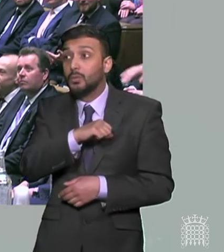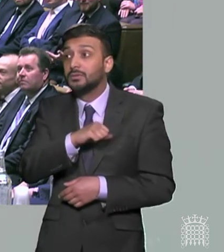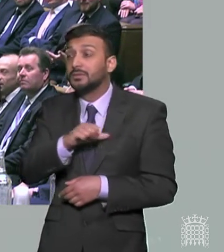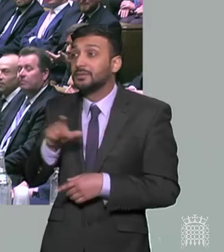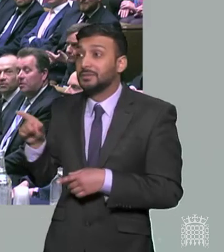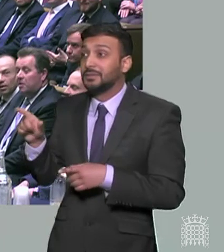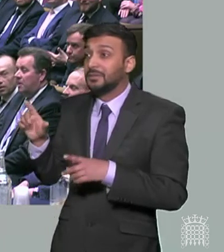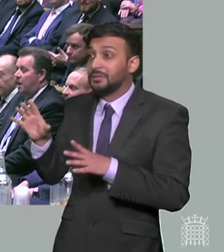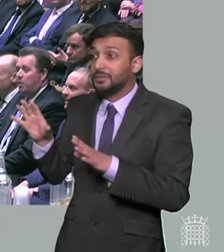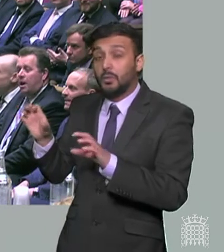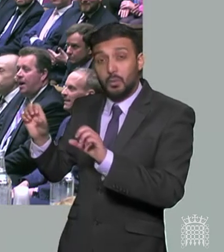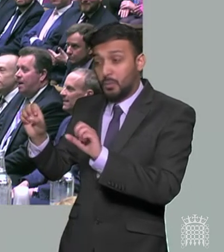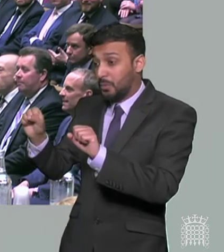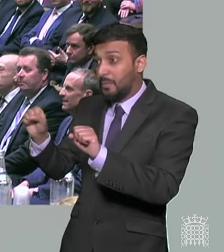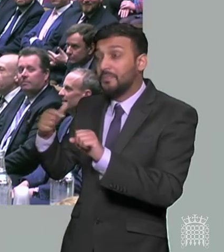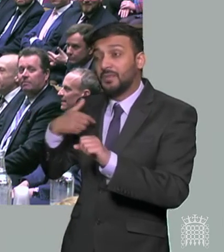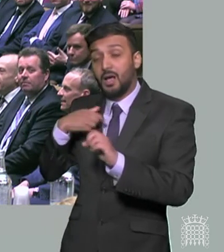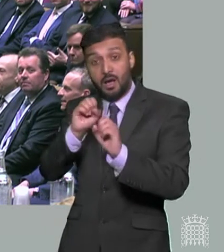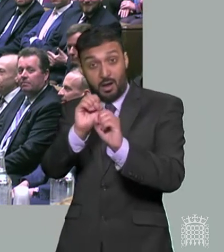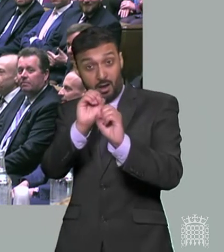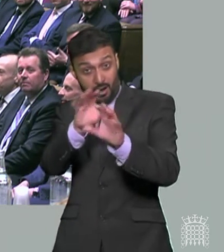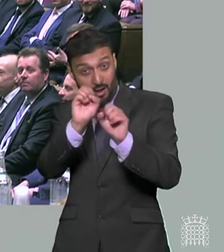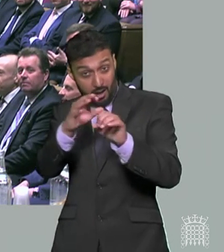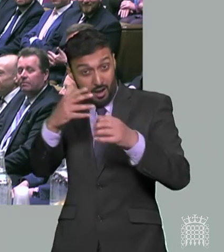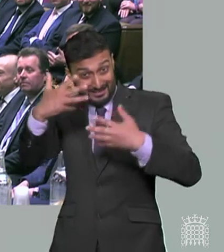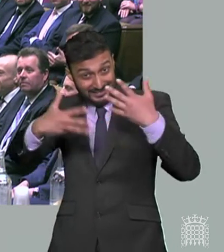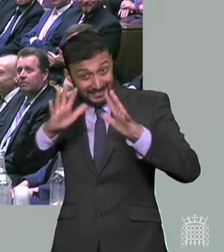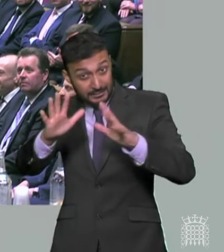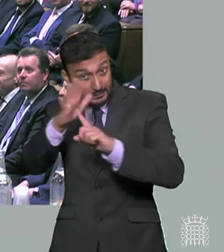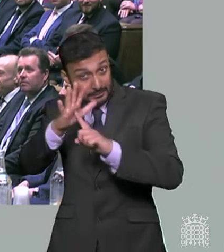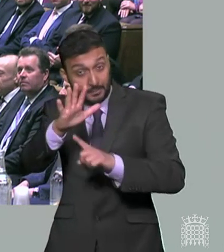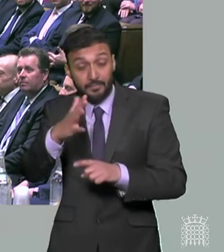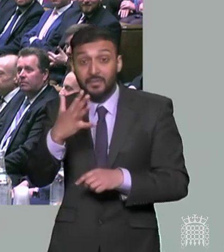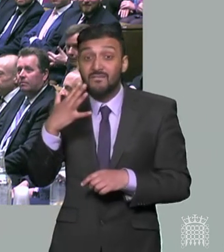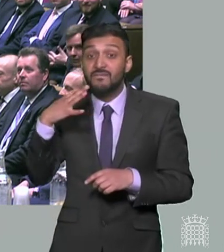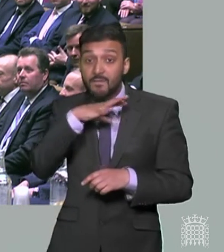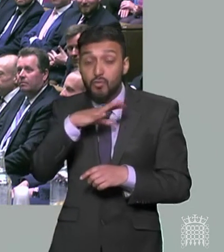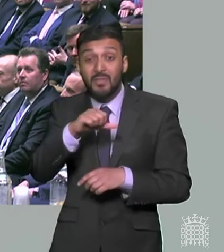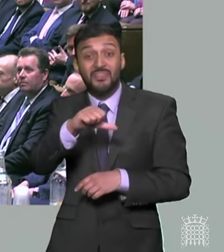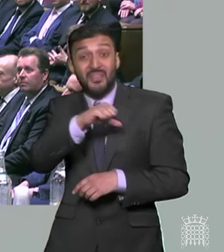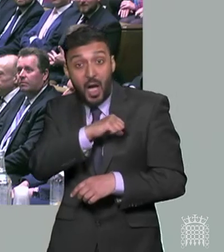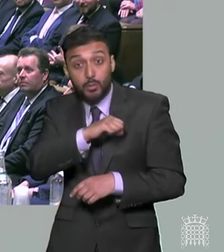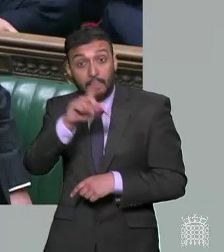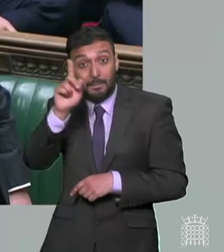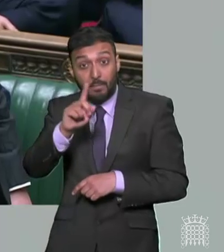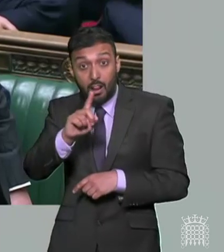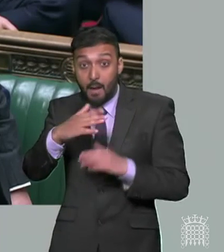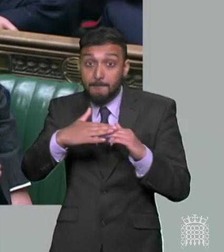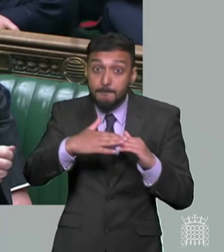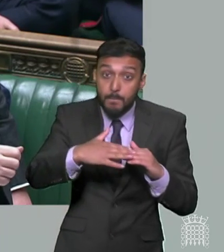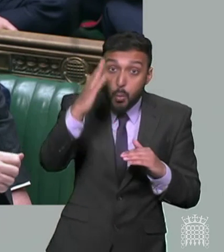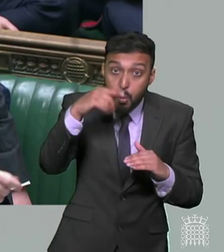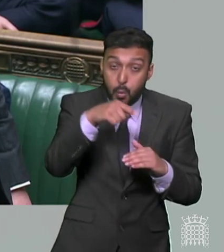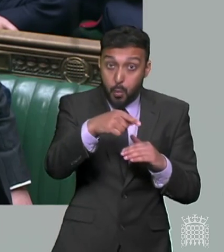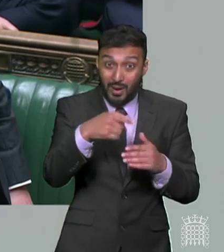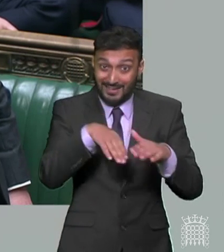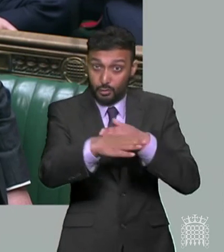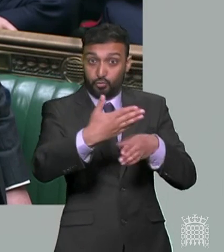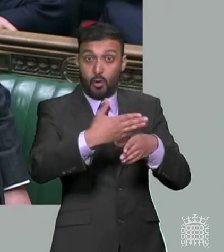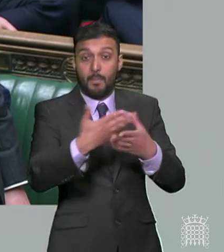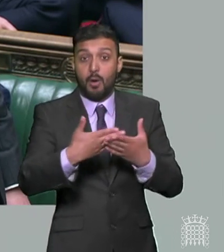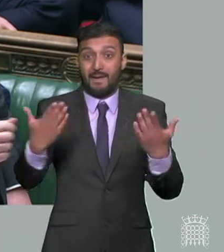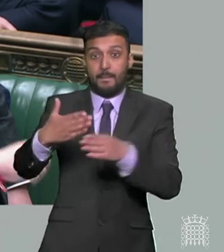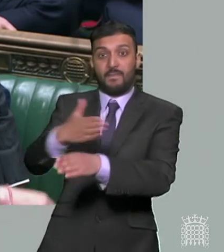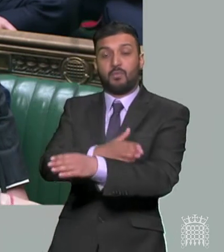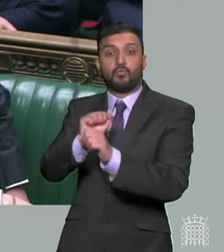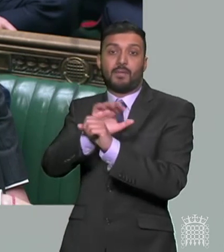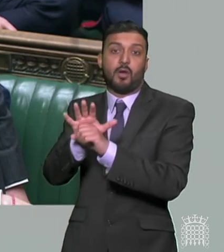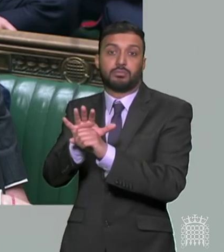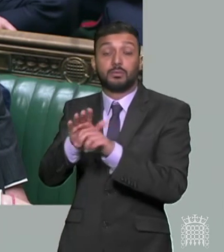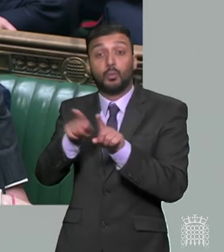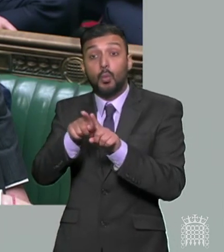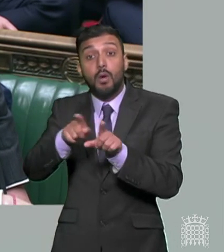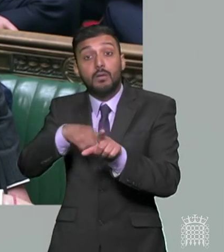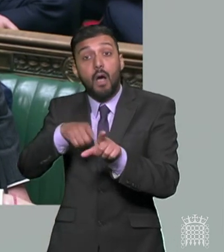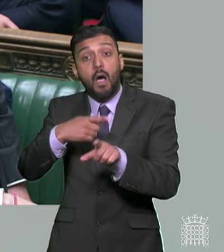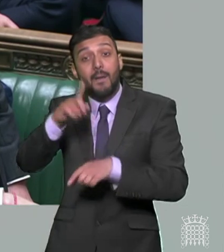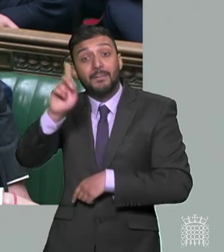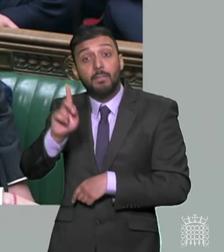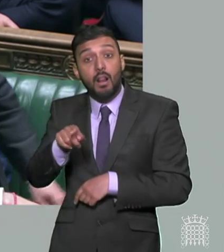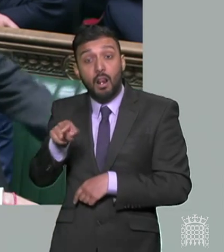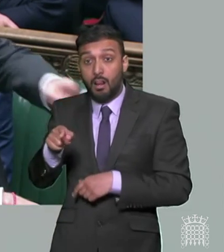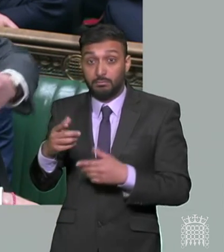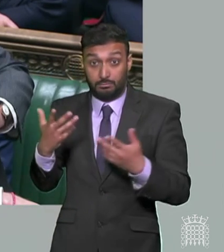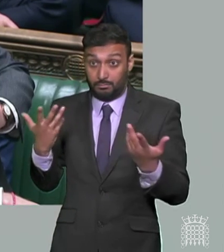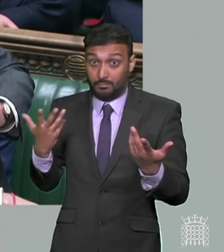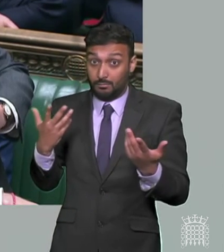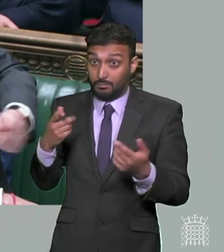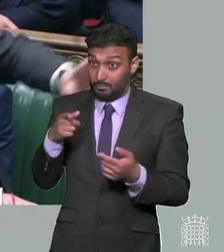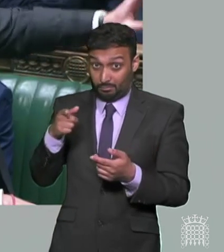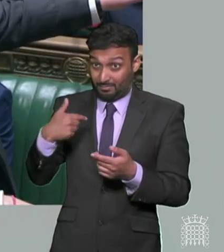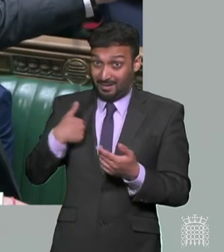Let me give them the figures: 500,000 more people in paid employment now than there were before the pandemic began and youth unemployment at or near record lows.